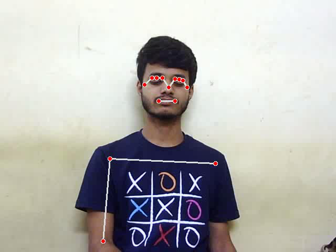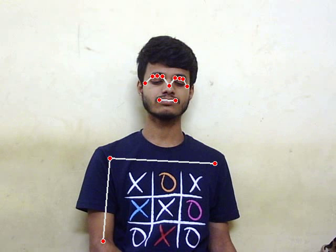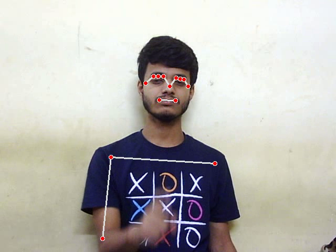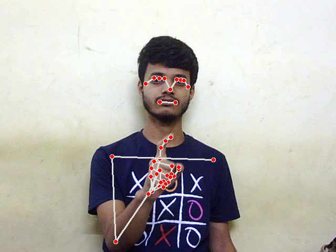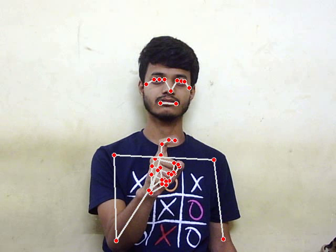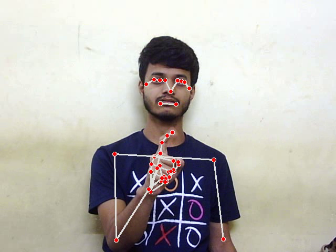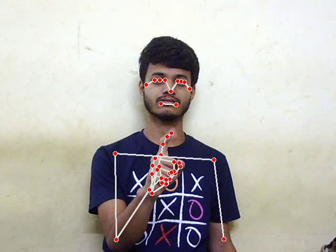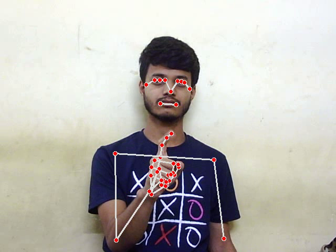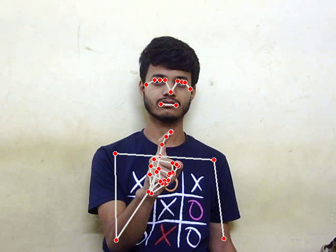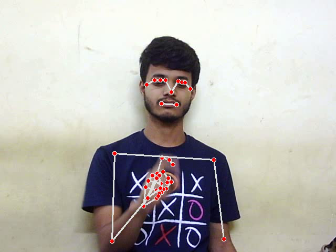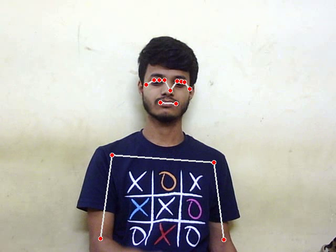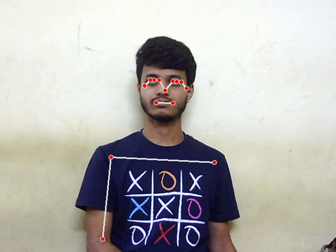question